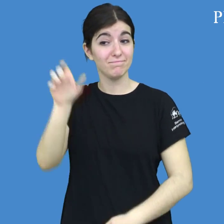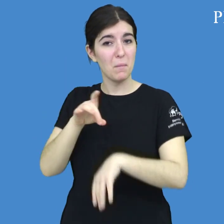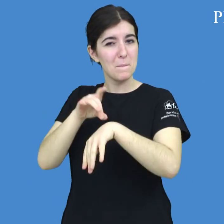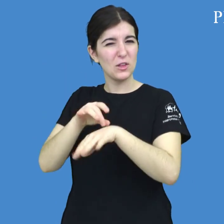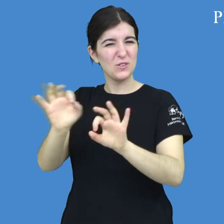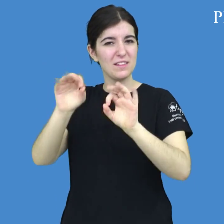enfermo